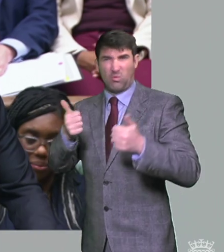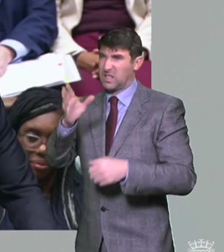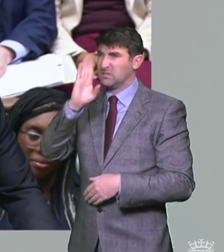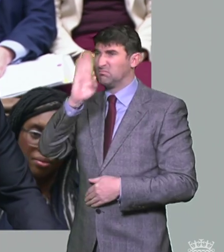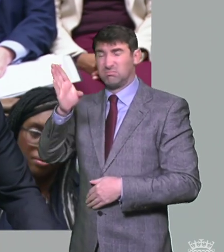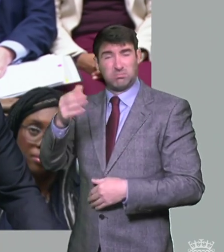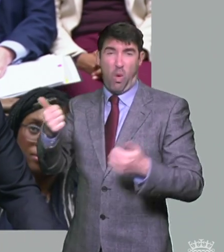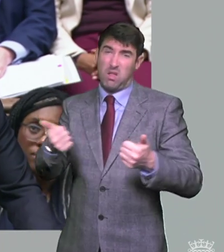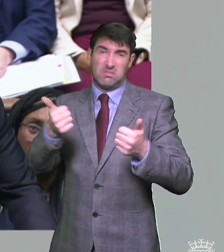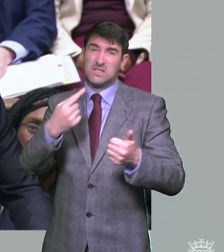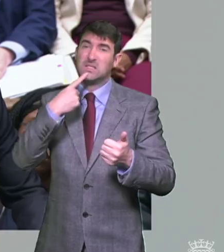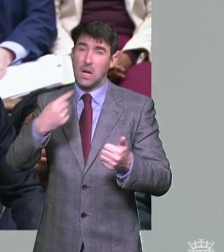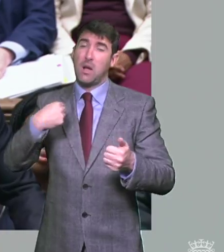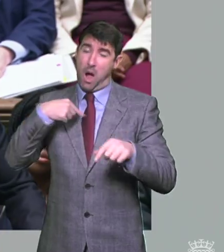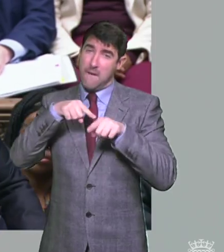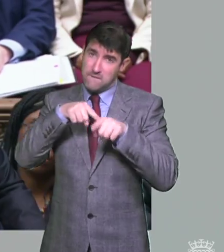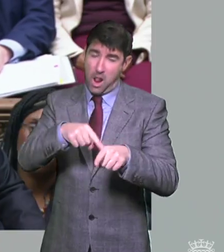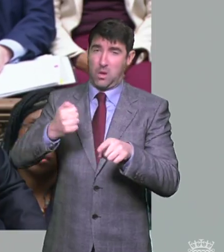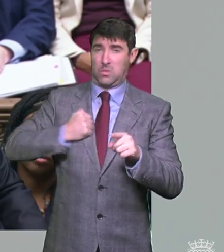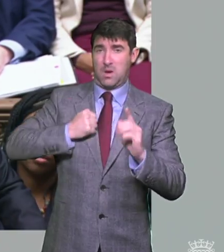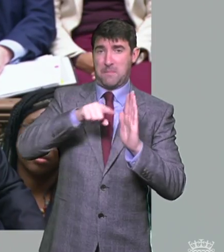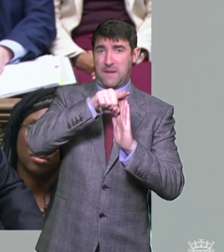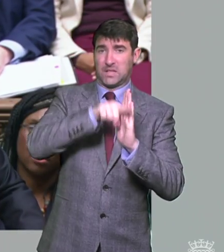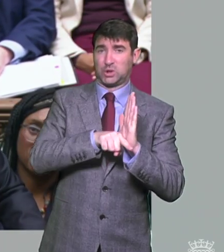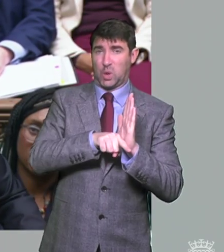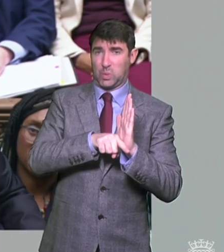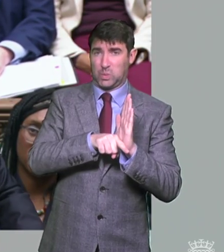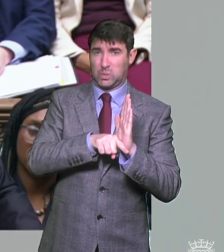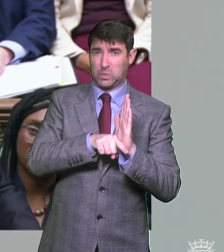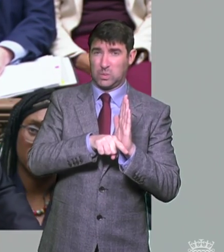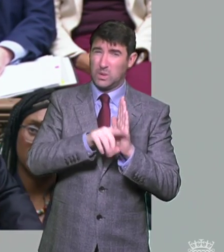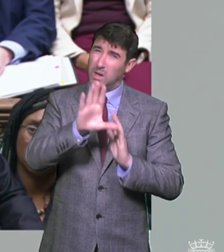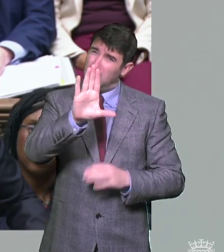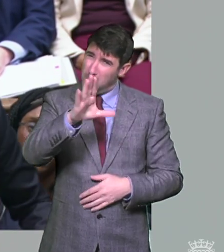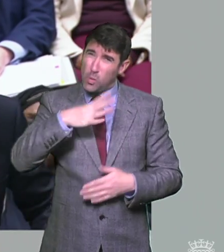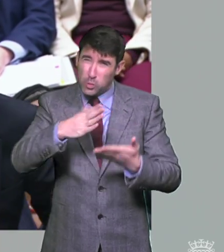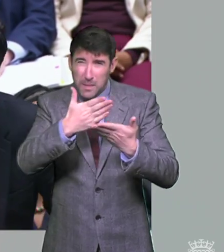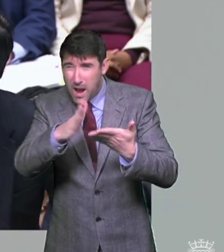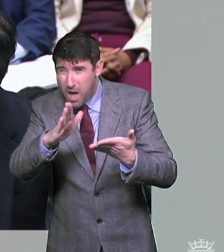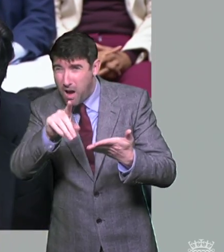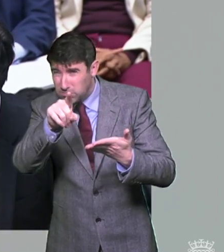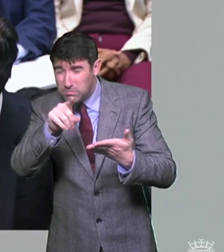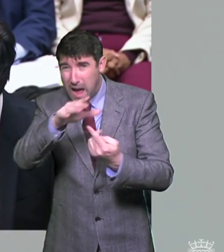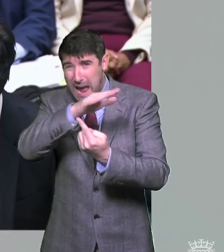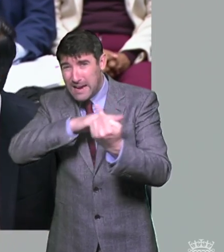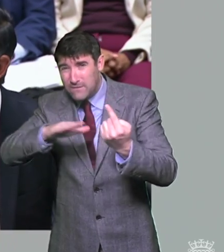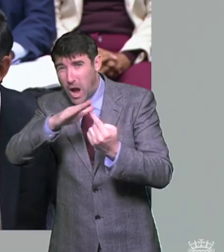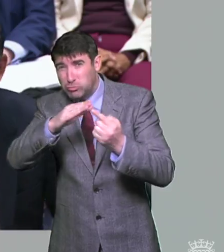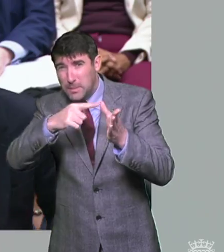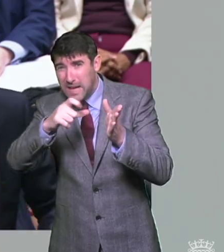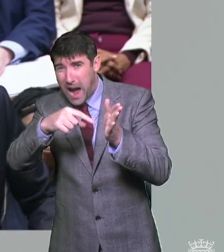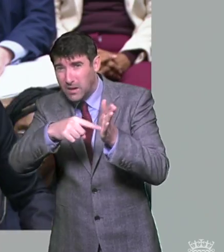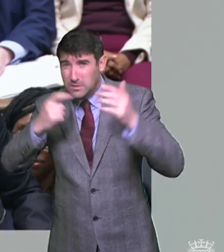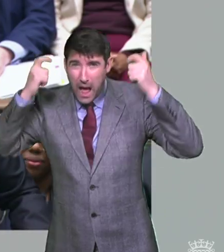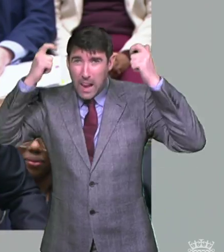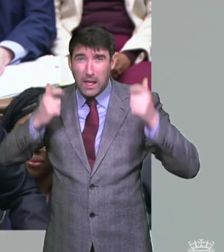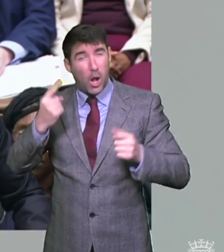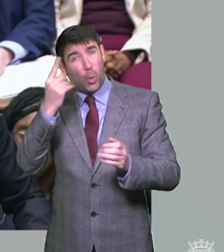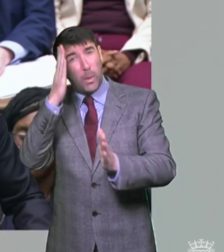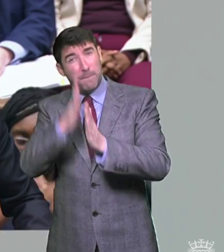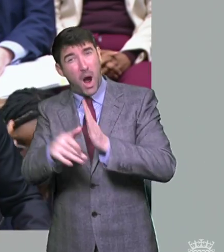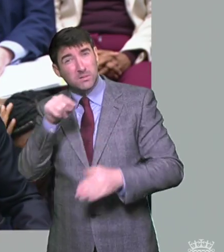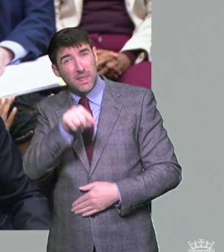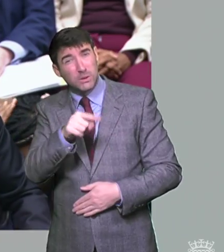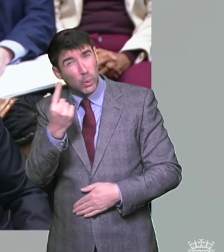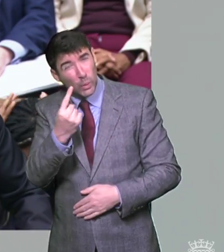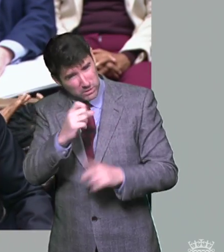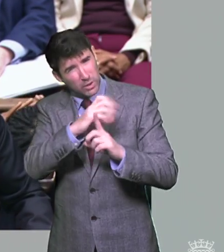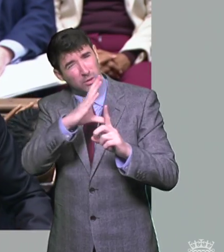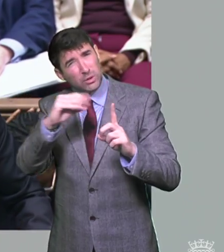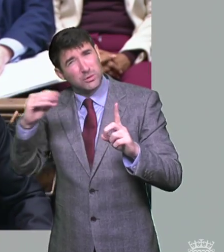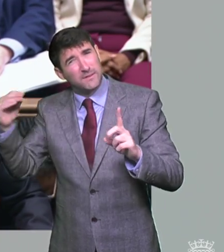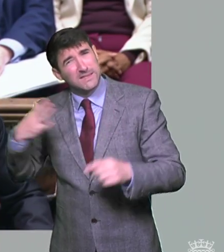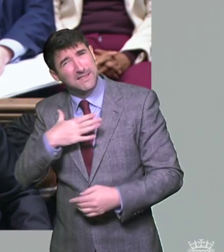What I would say is that I am proud that this Government passed the landmark Environment Act 2021, putting in more protection for the natural environment than we have ever had, with a clear plan to deliver it.